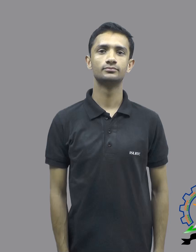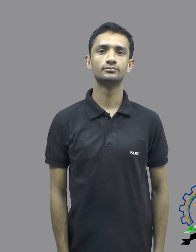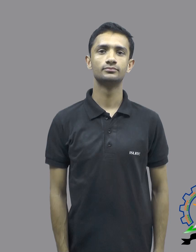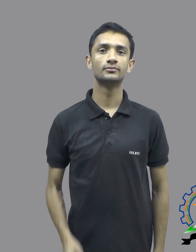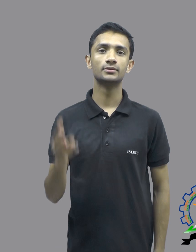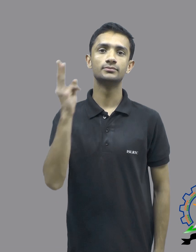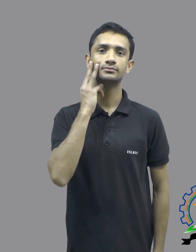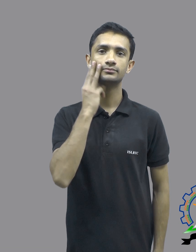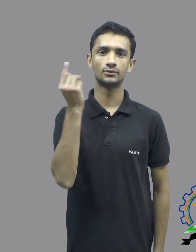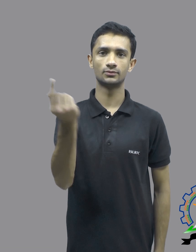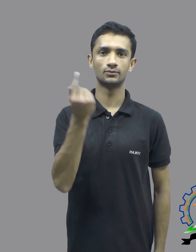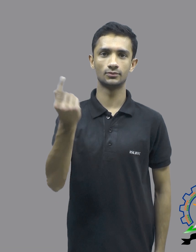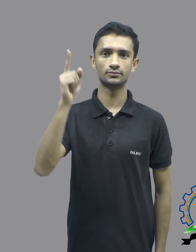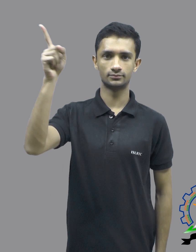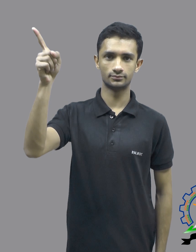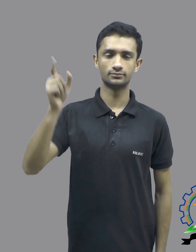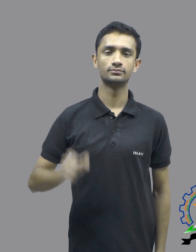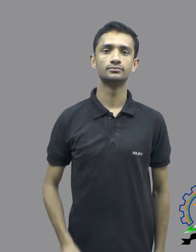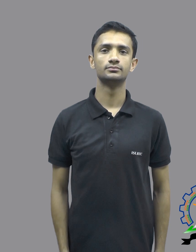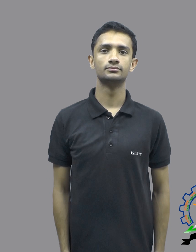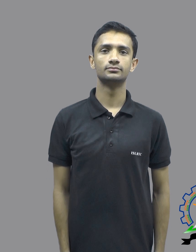Manipur